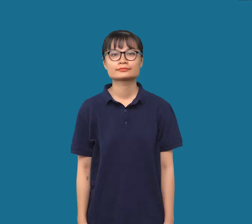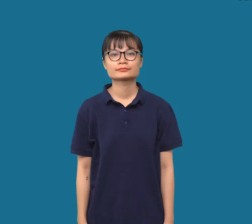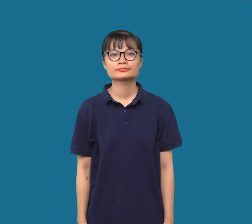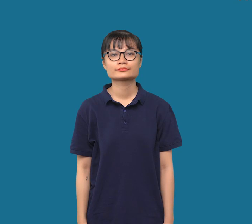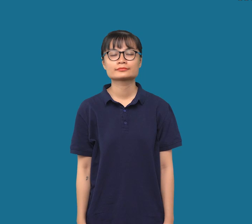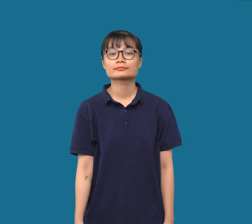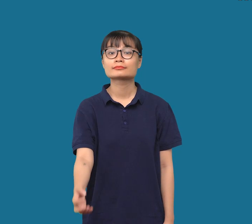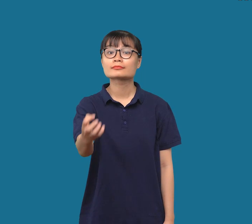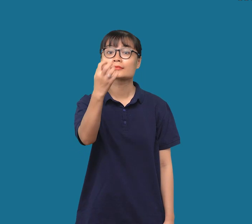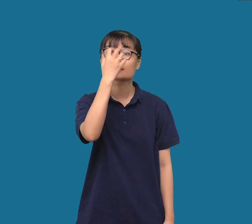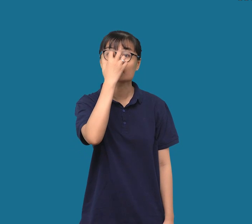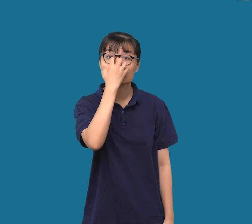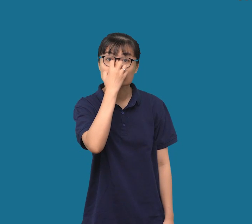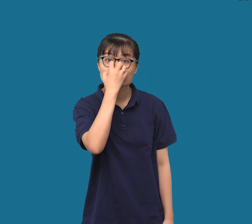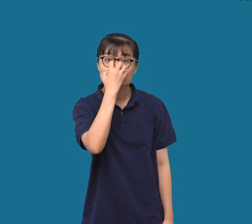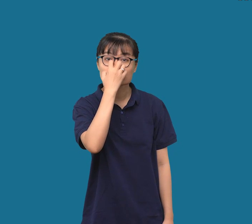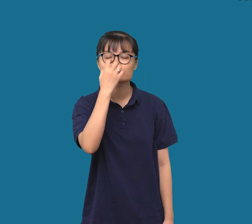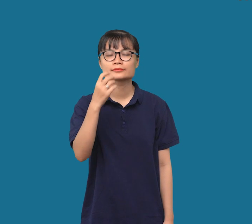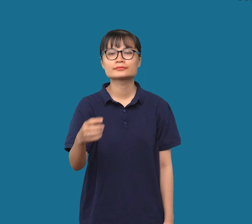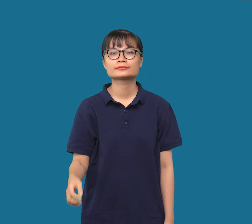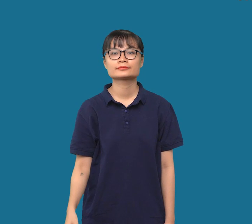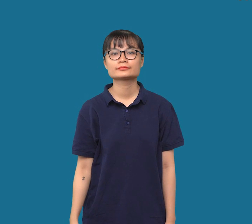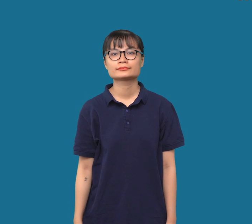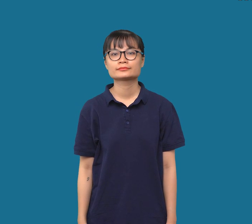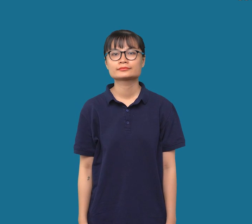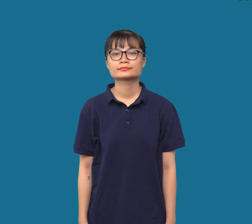con lợn (con heo)